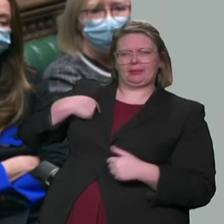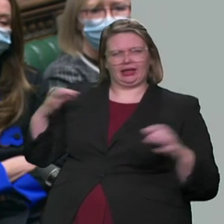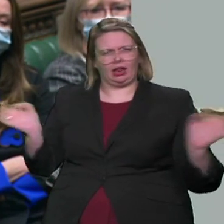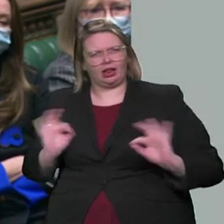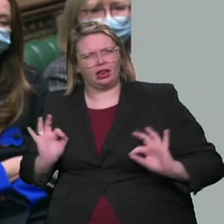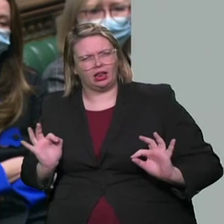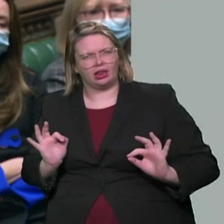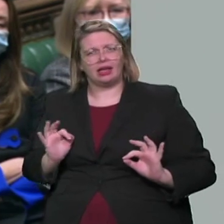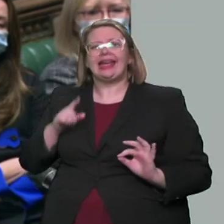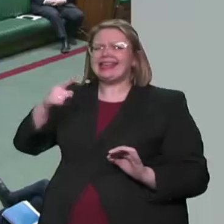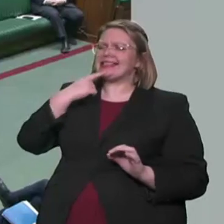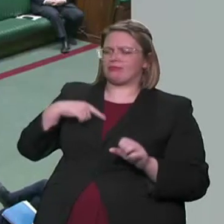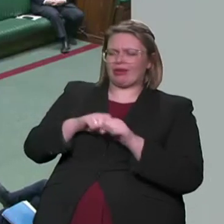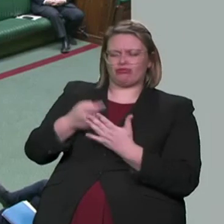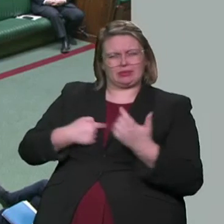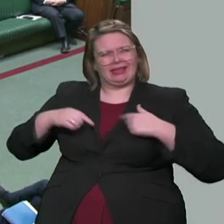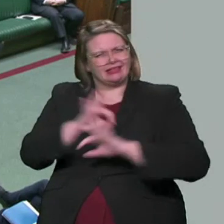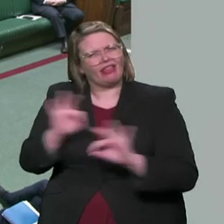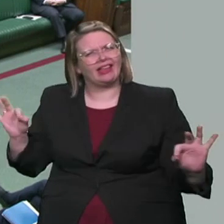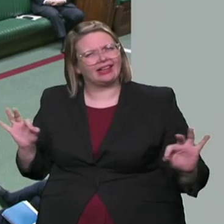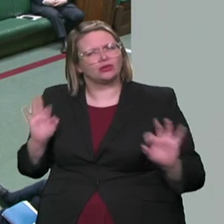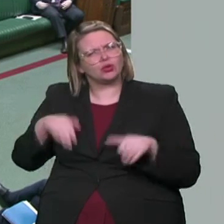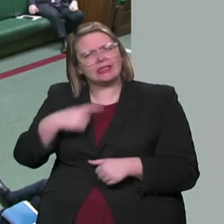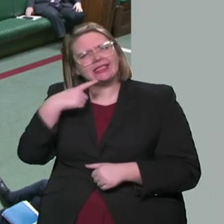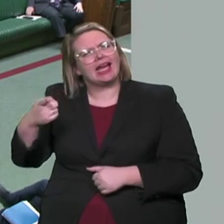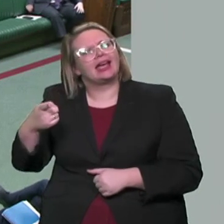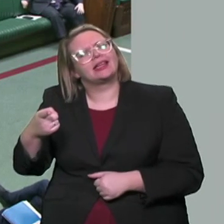It is totally untrue. This Government have taken—